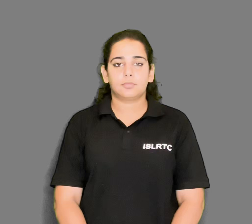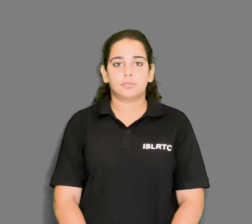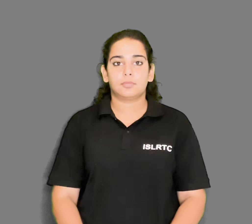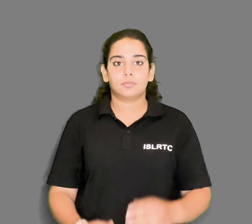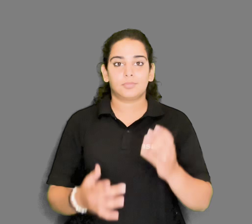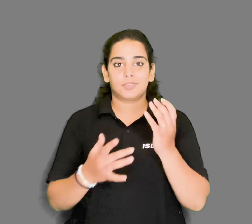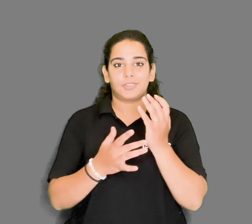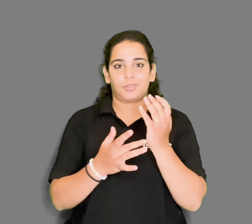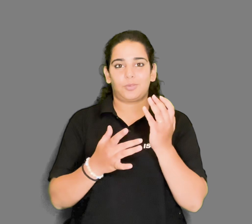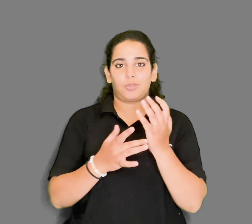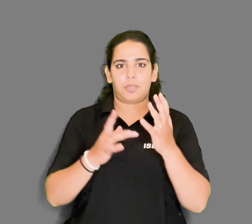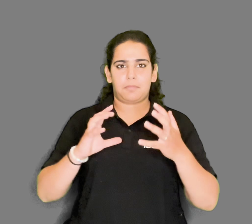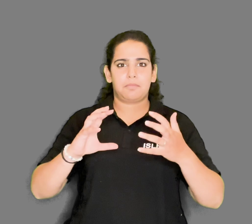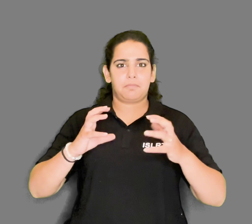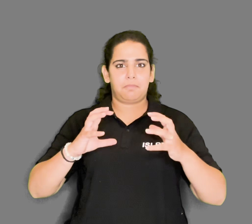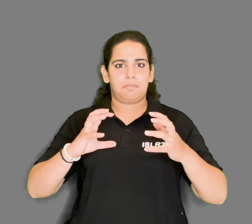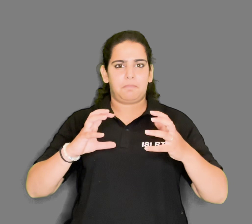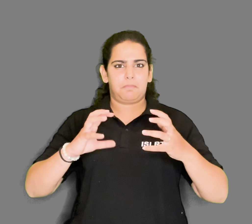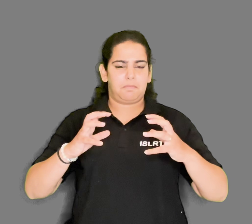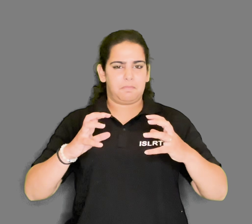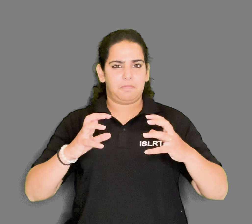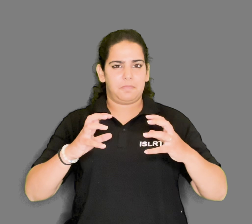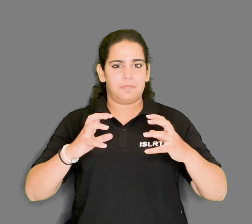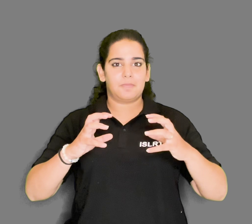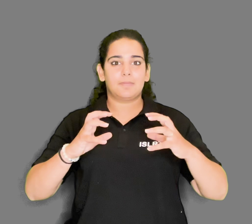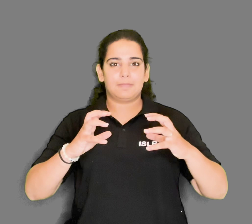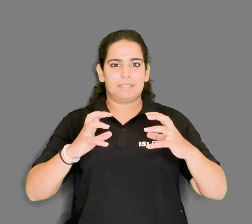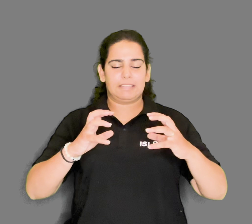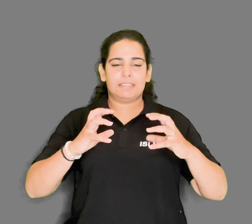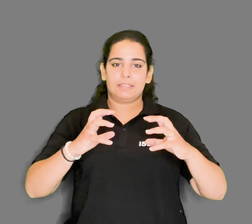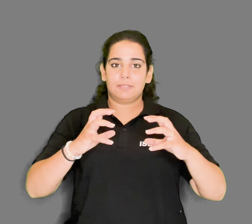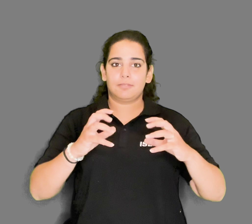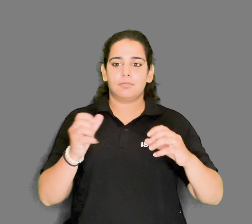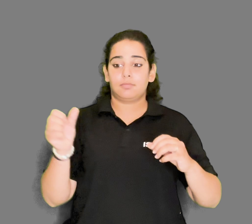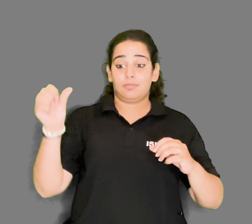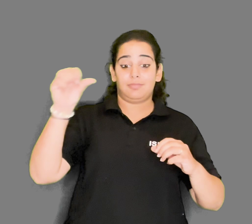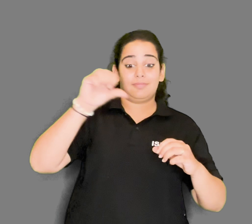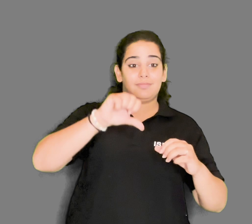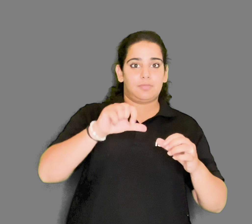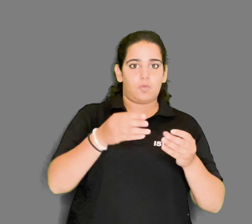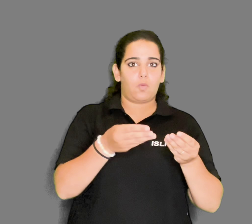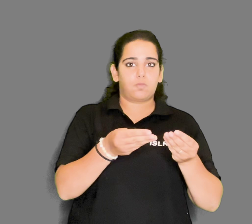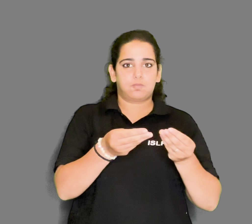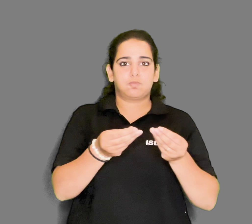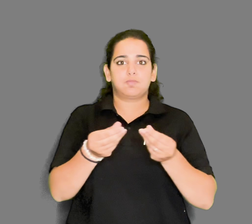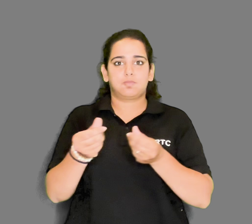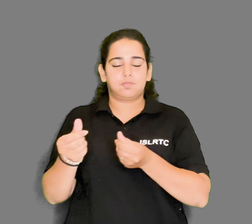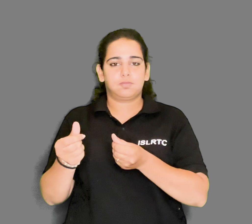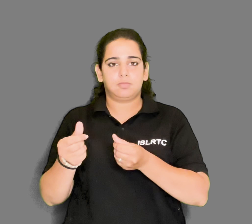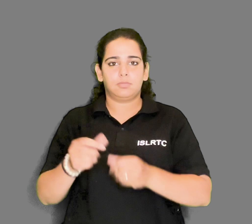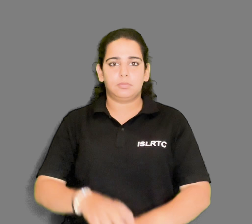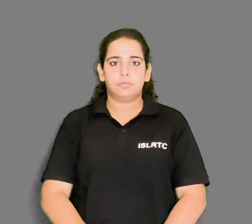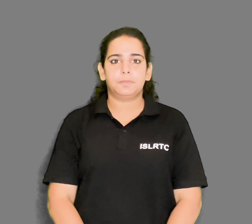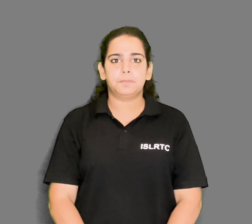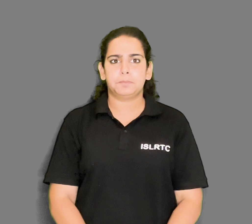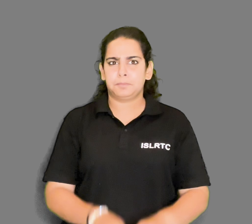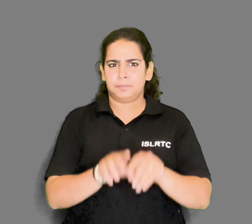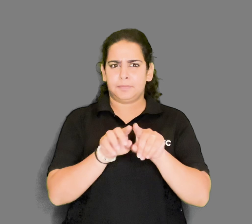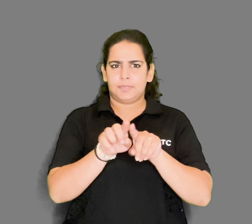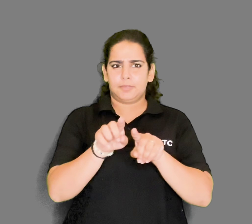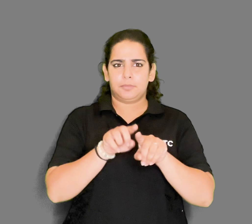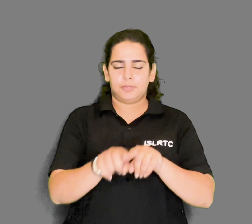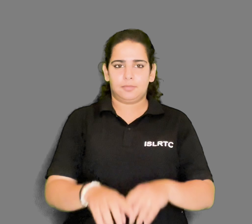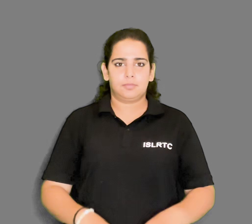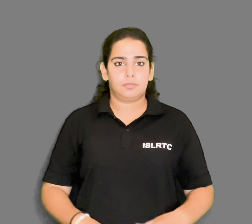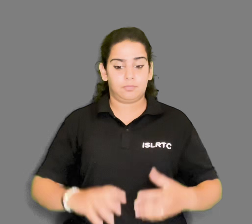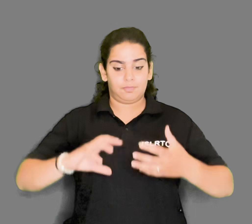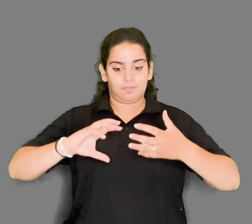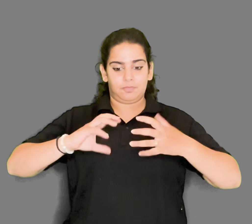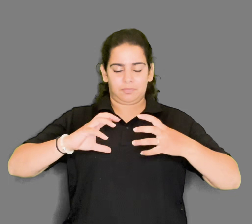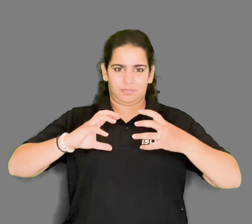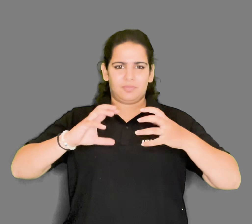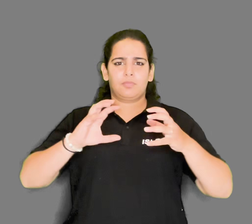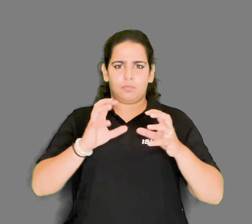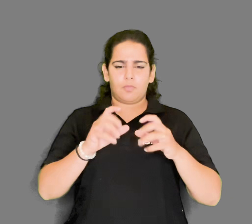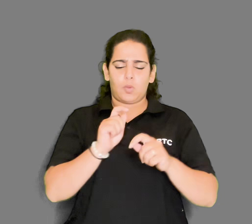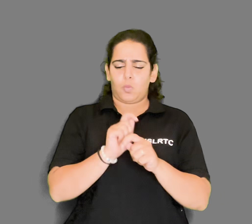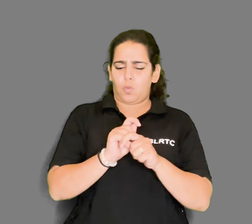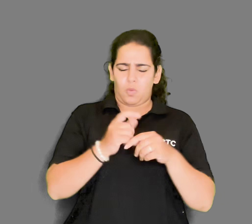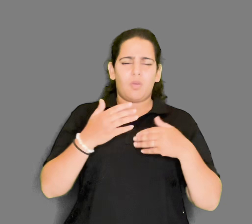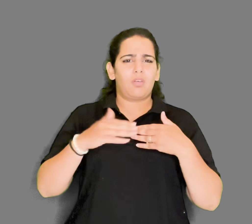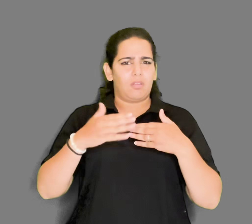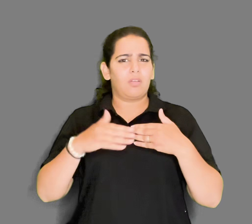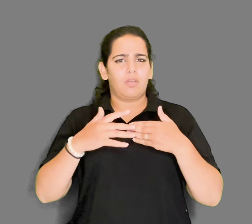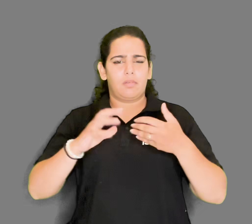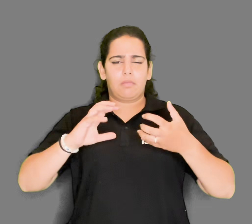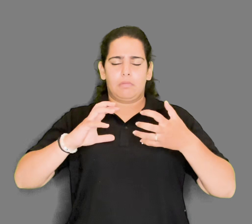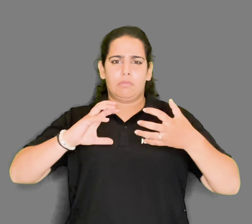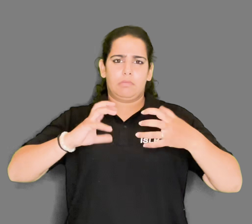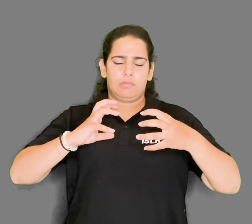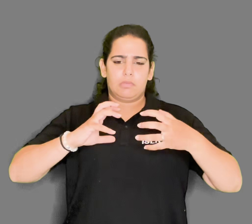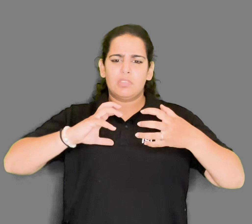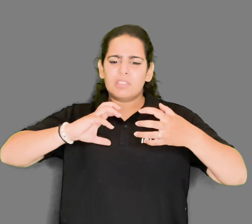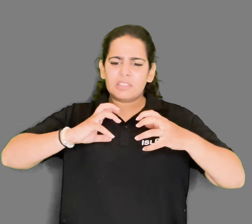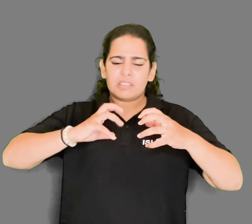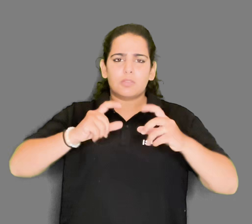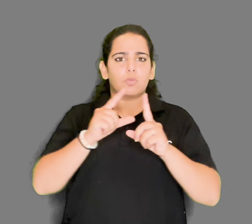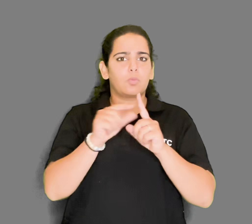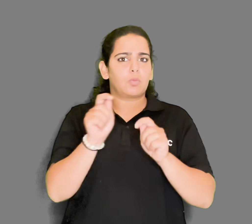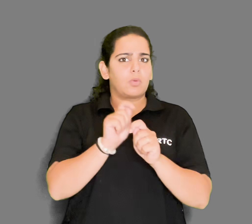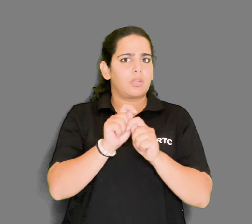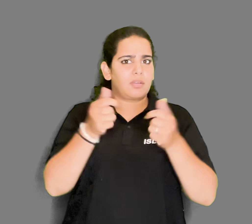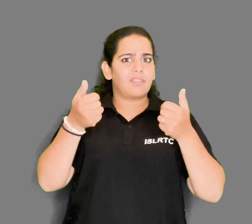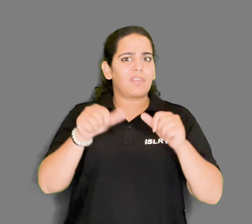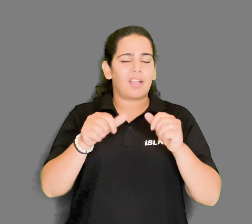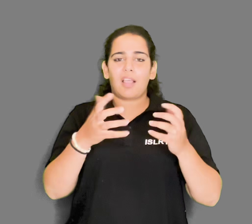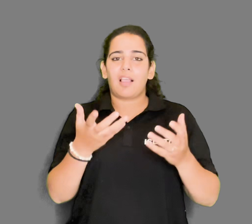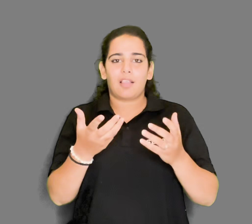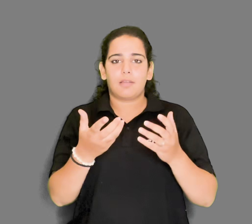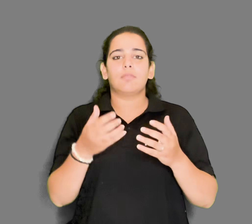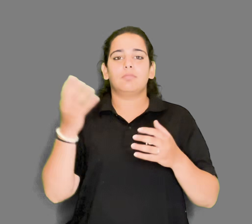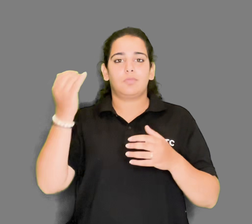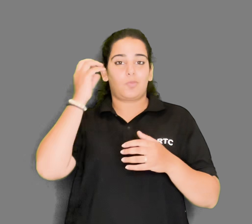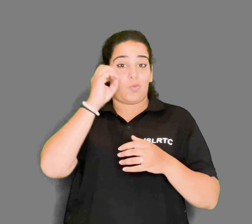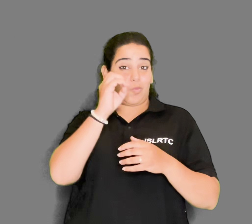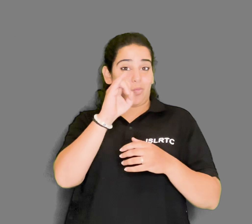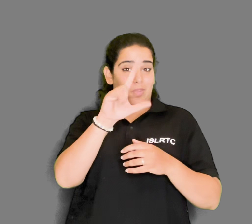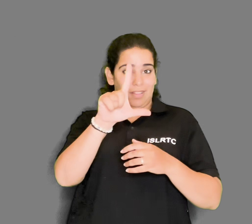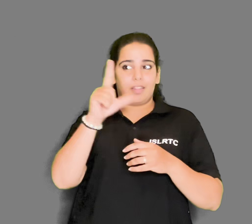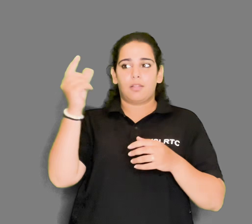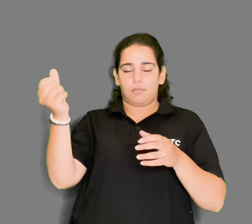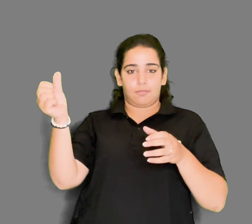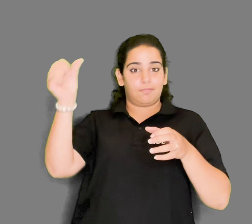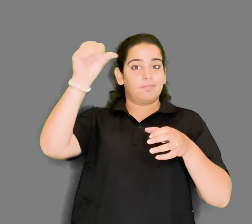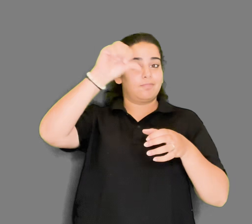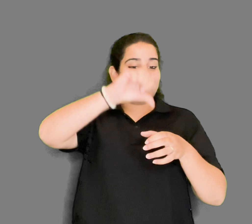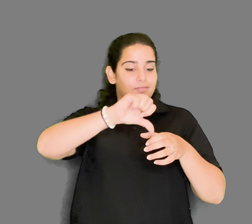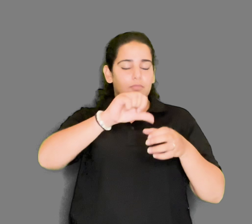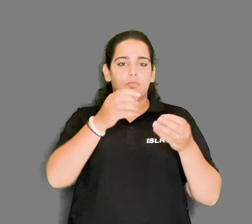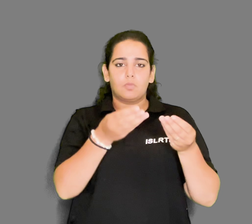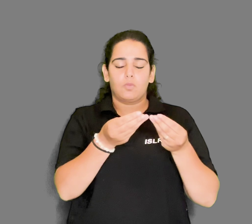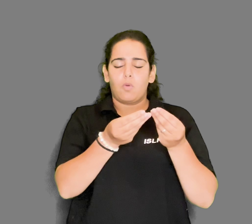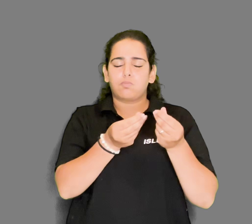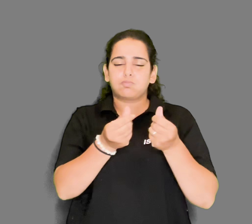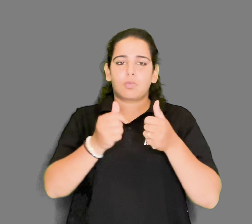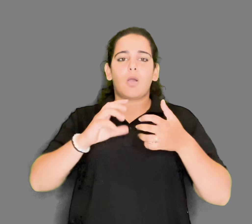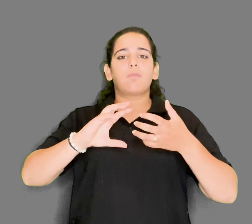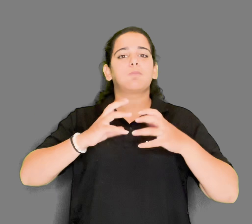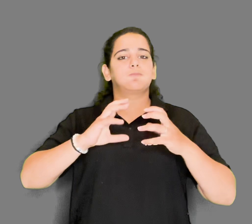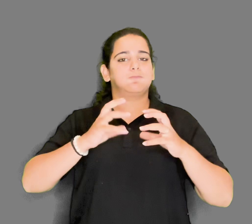Lubrication The action of applying a substance such as oil or grease to an engine or component so as to minimize friction and allow smooth movement